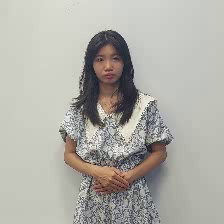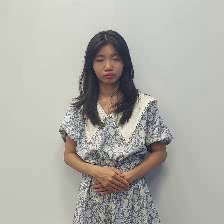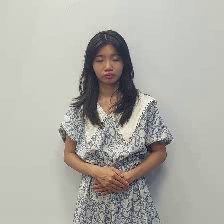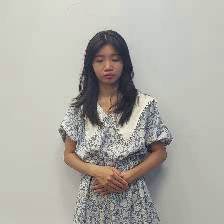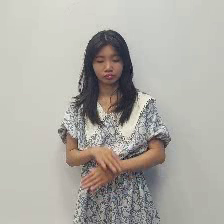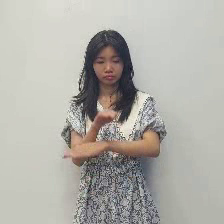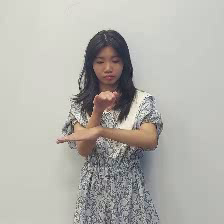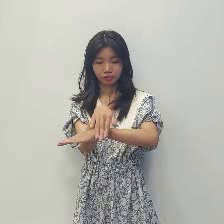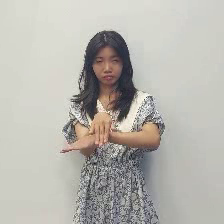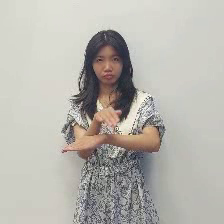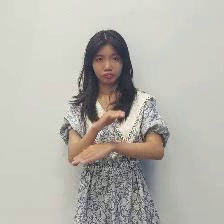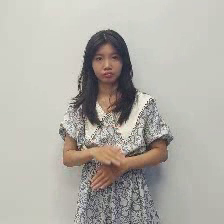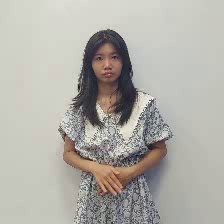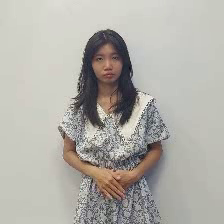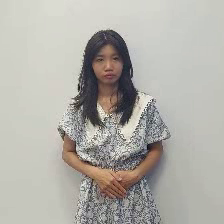Chiều